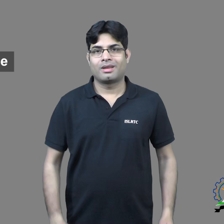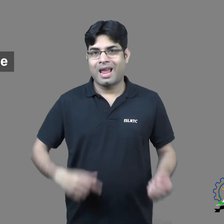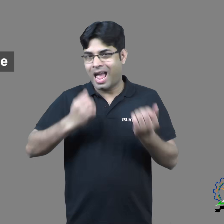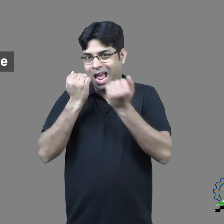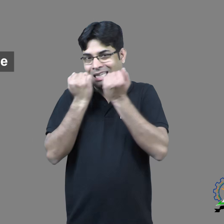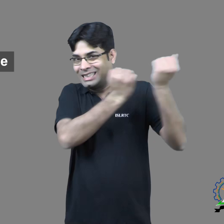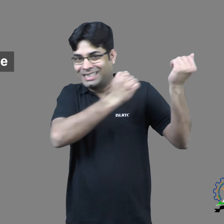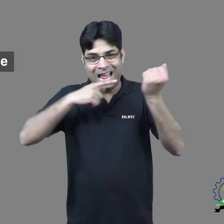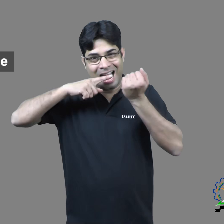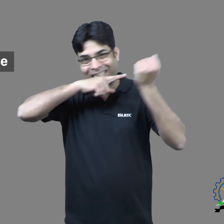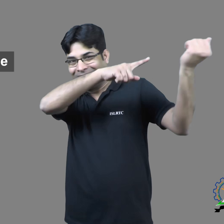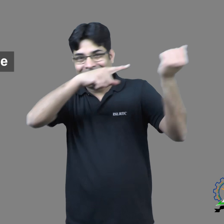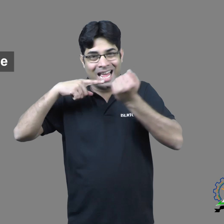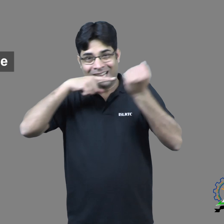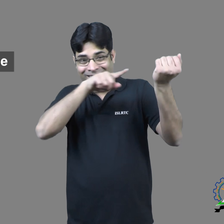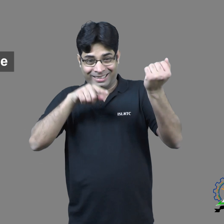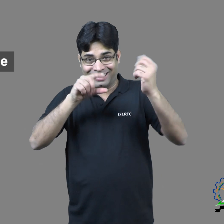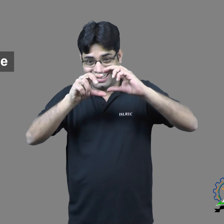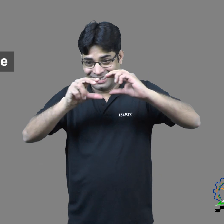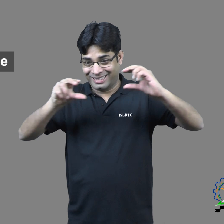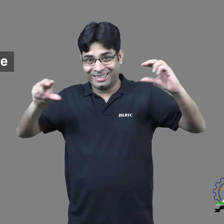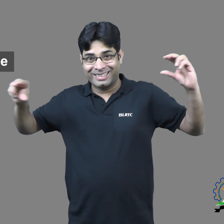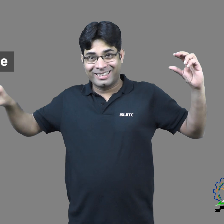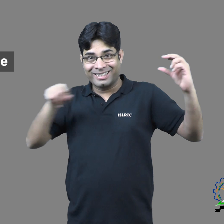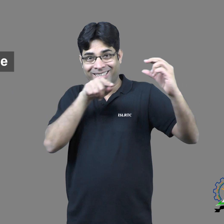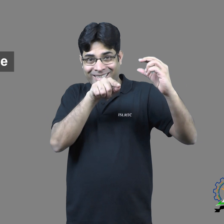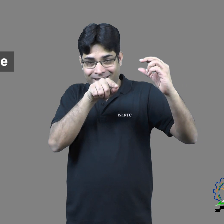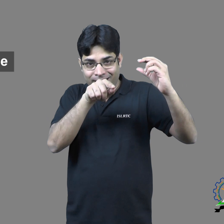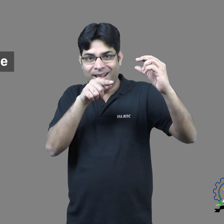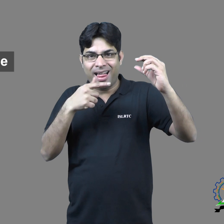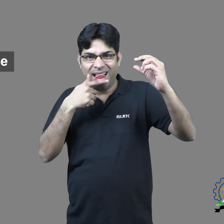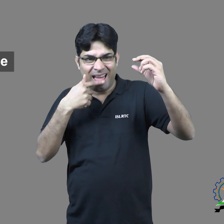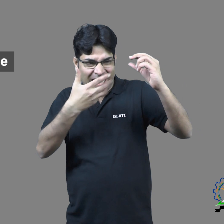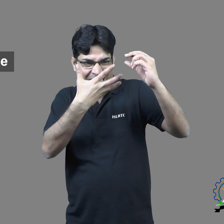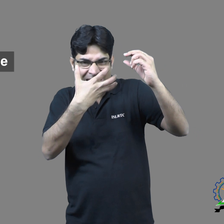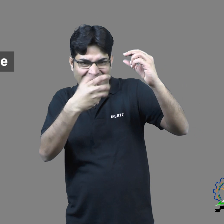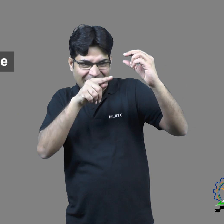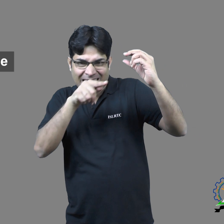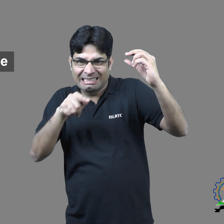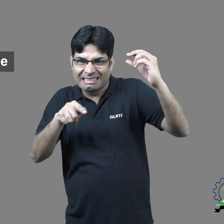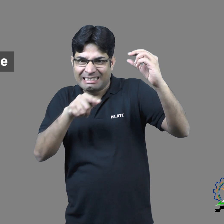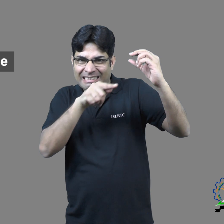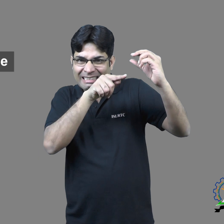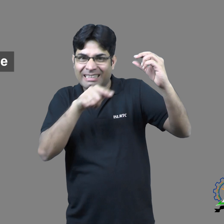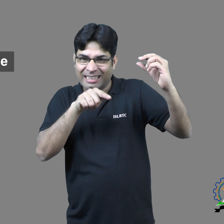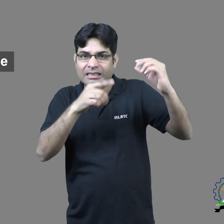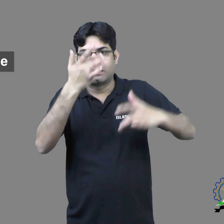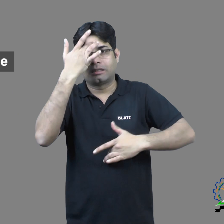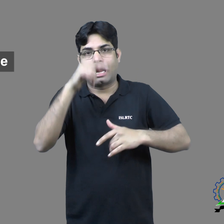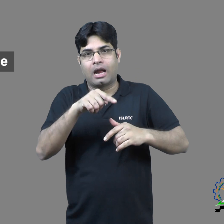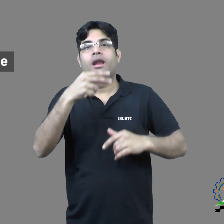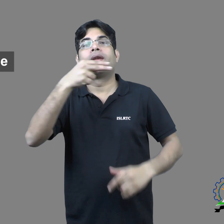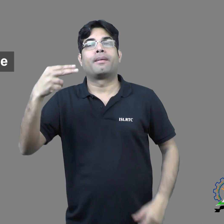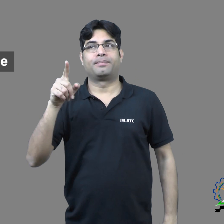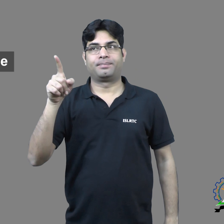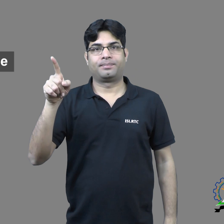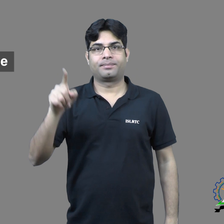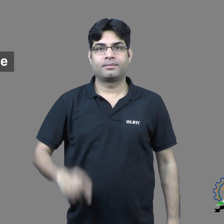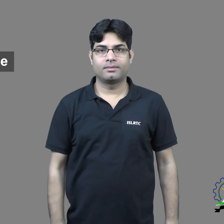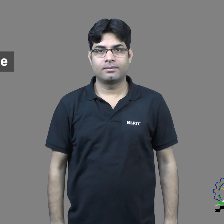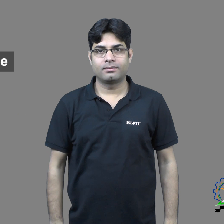Red Rot of Sugarcane